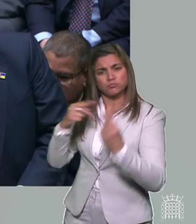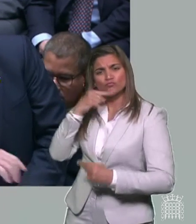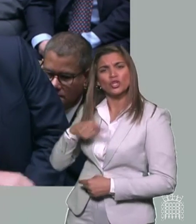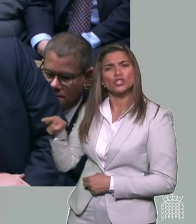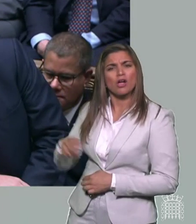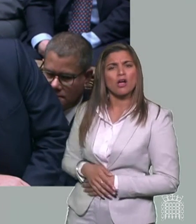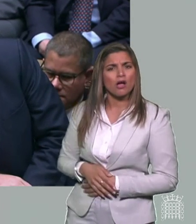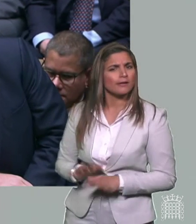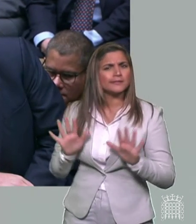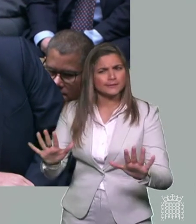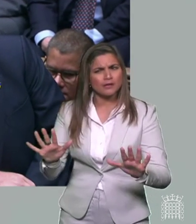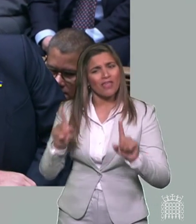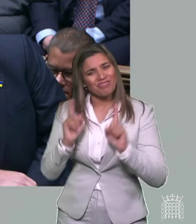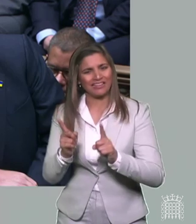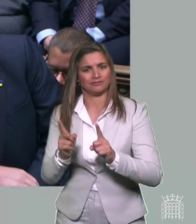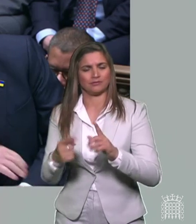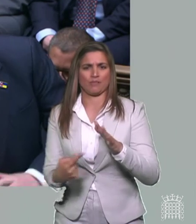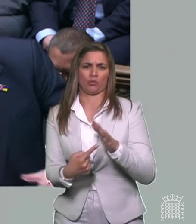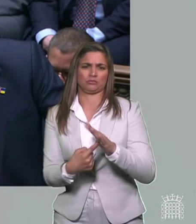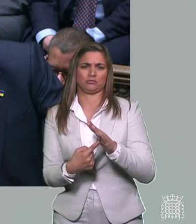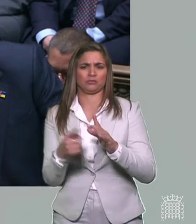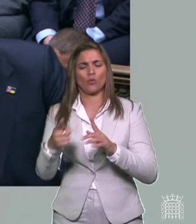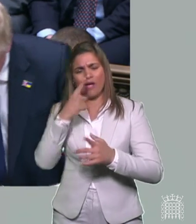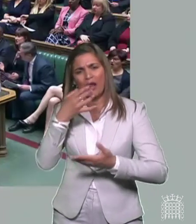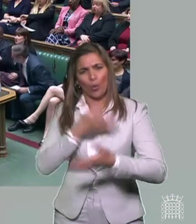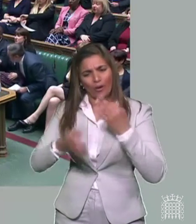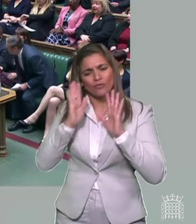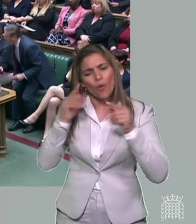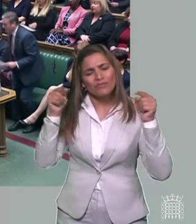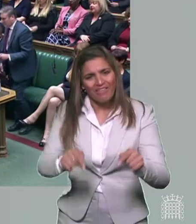Those are all subjects about which I think he could reasonably ask questions now.